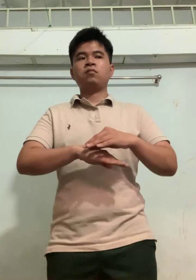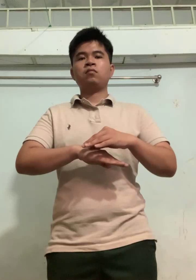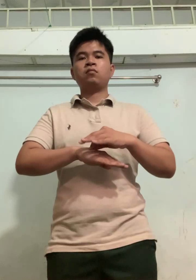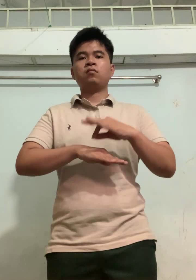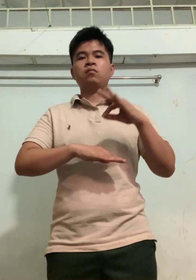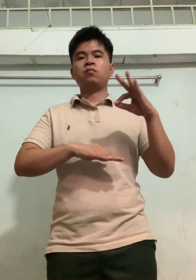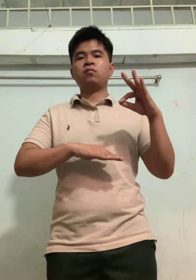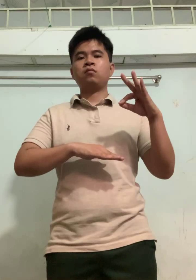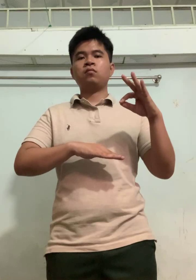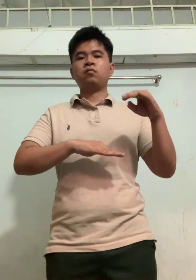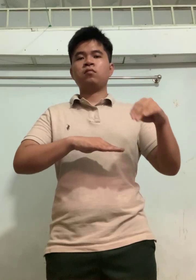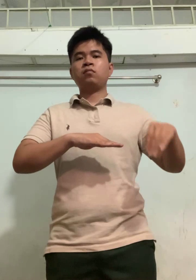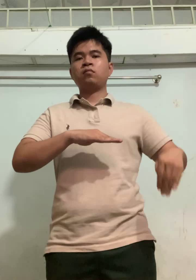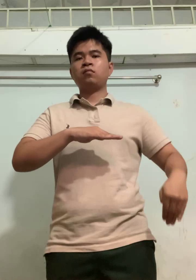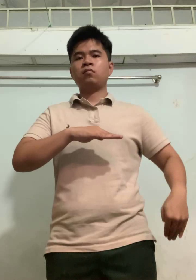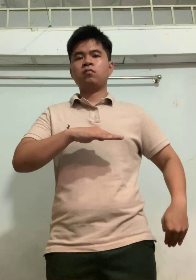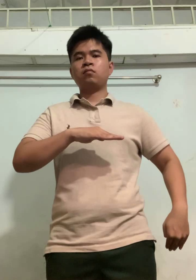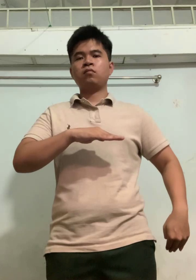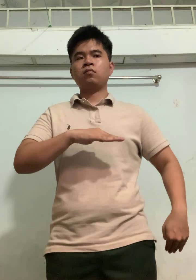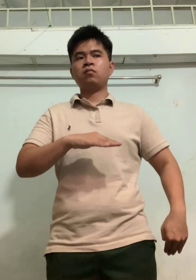tuan sau